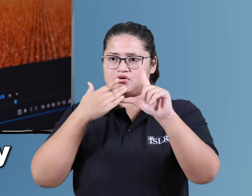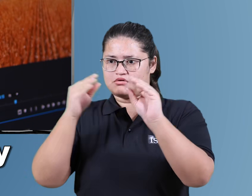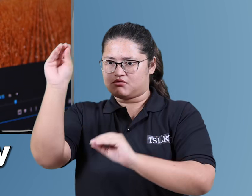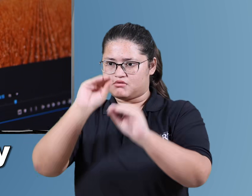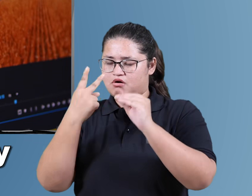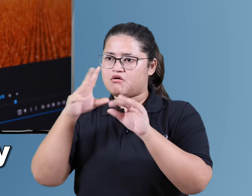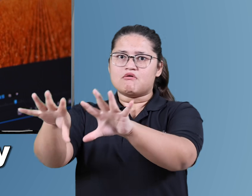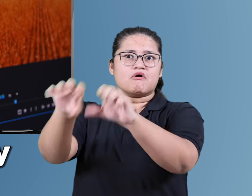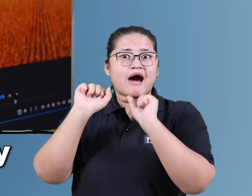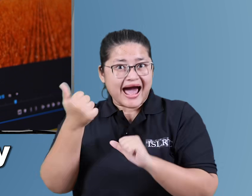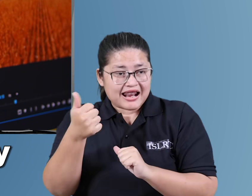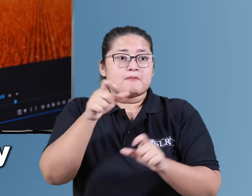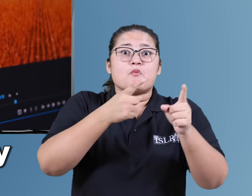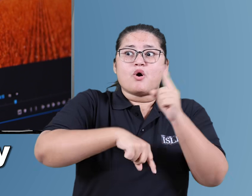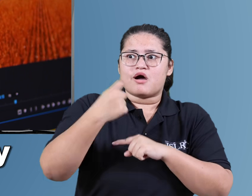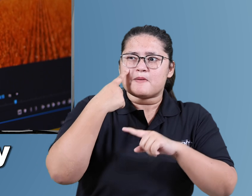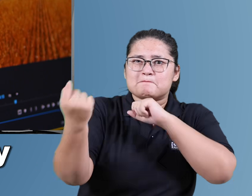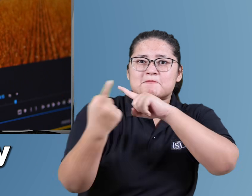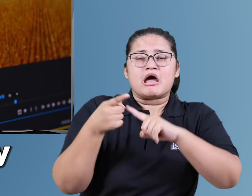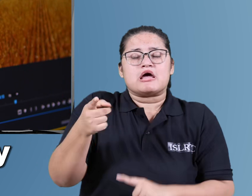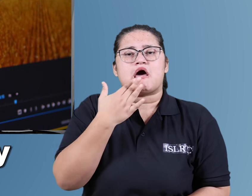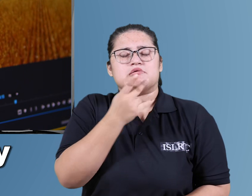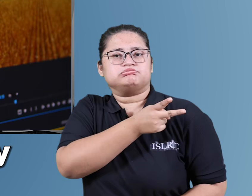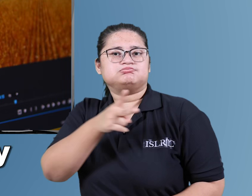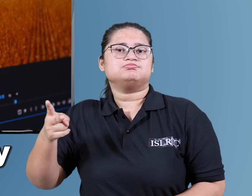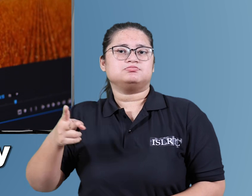is an essential aspect of color theory.